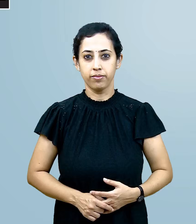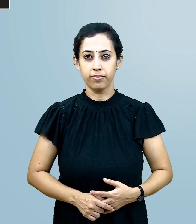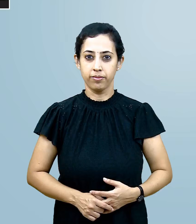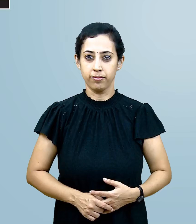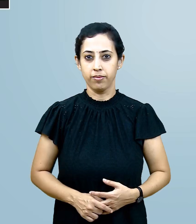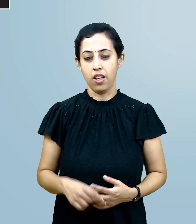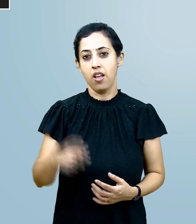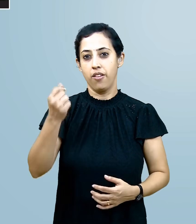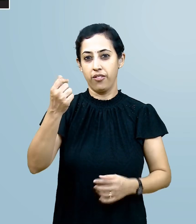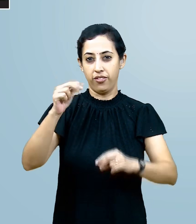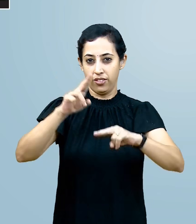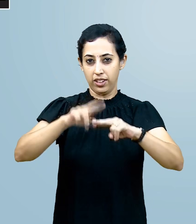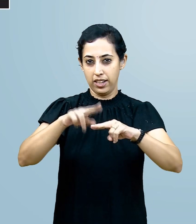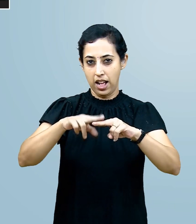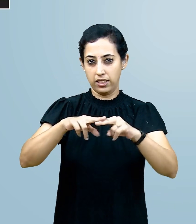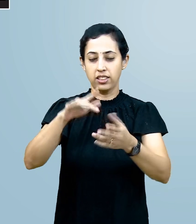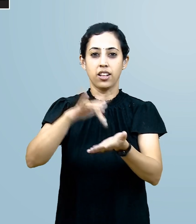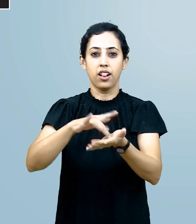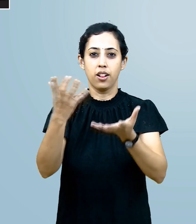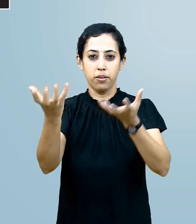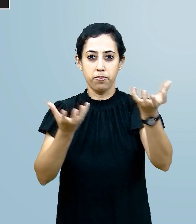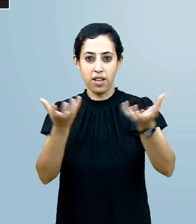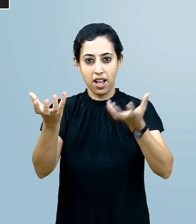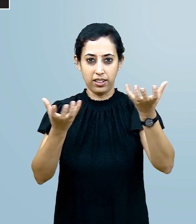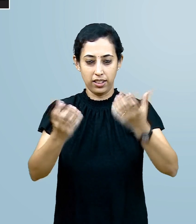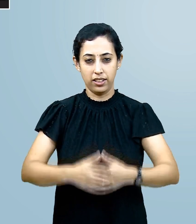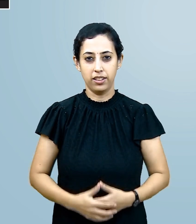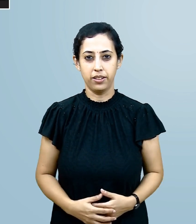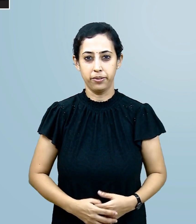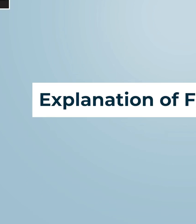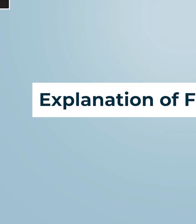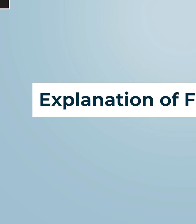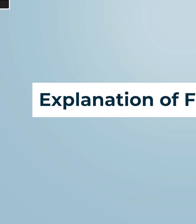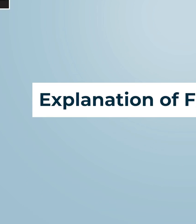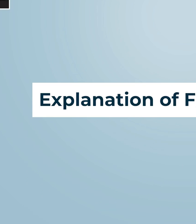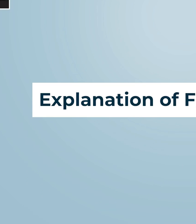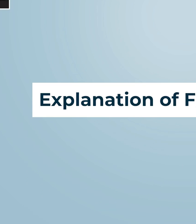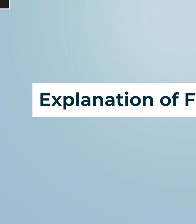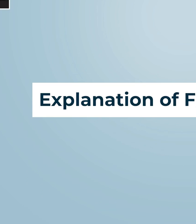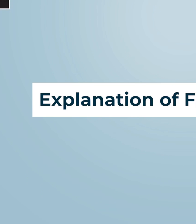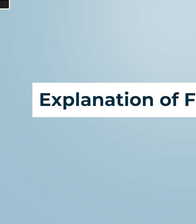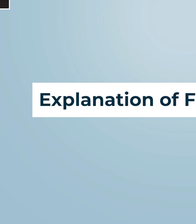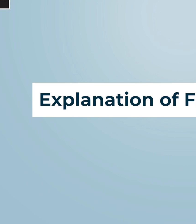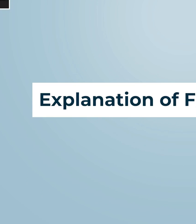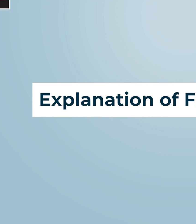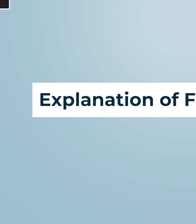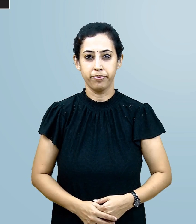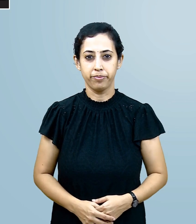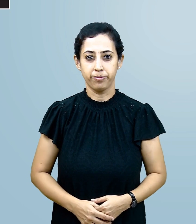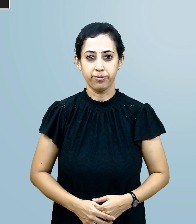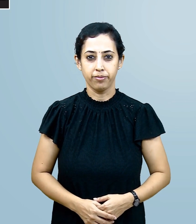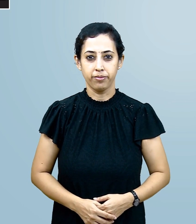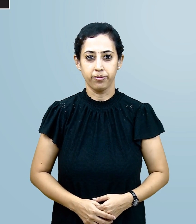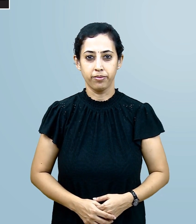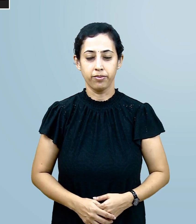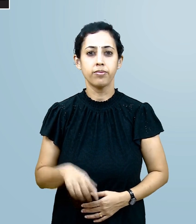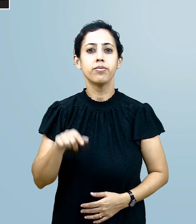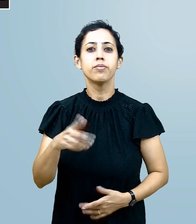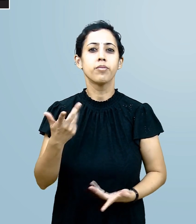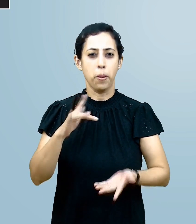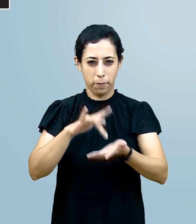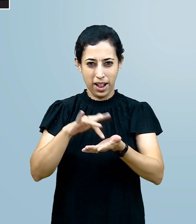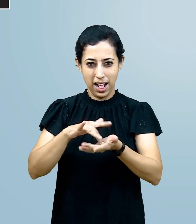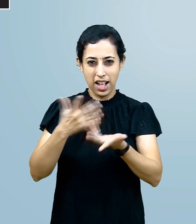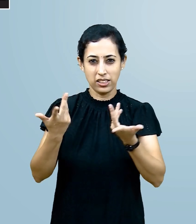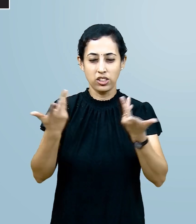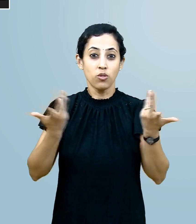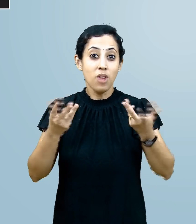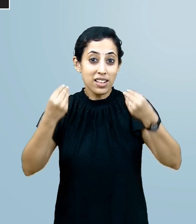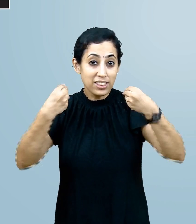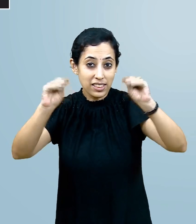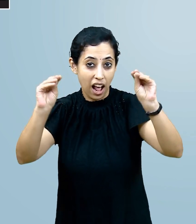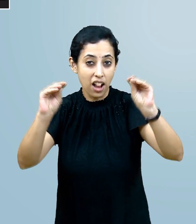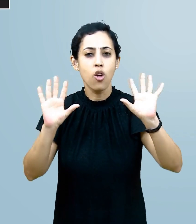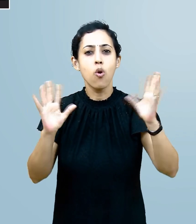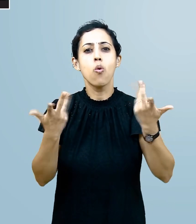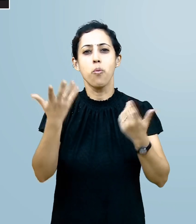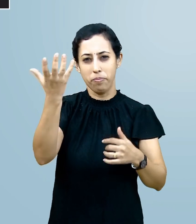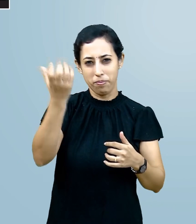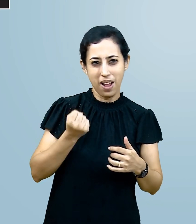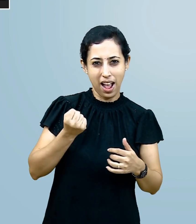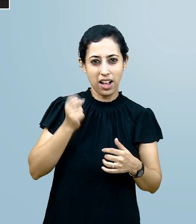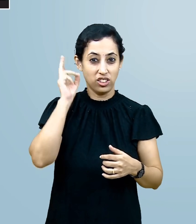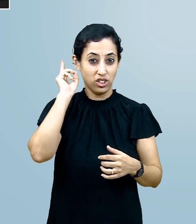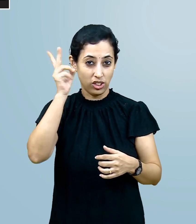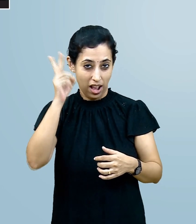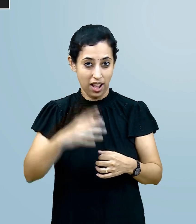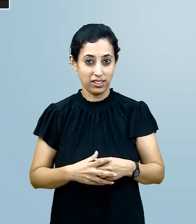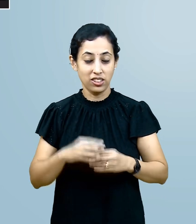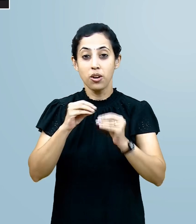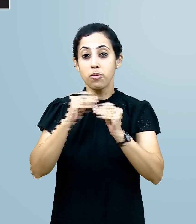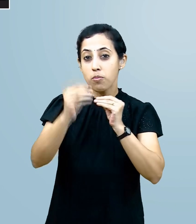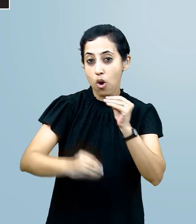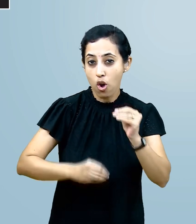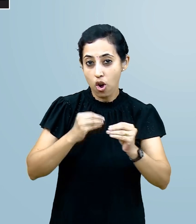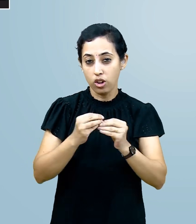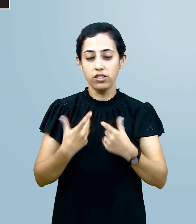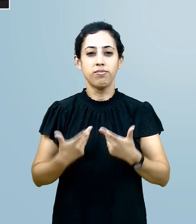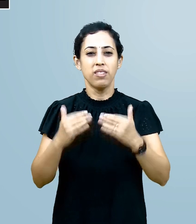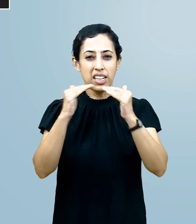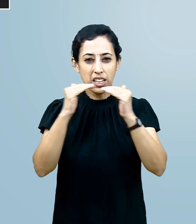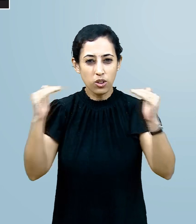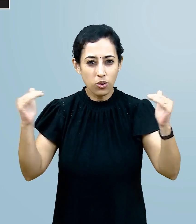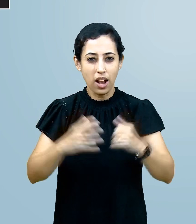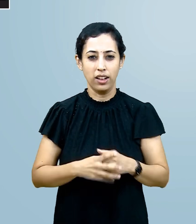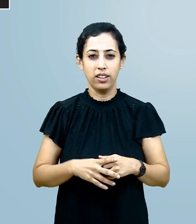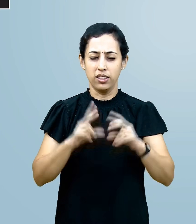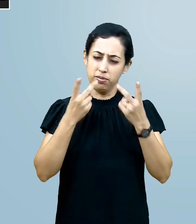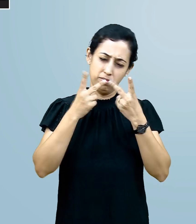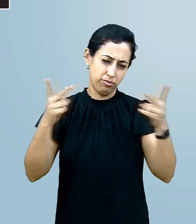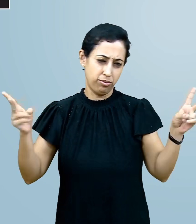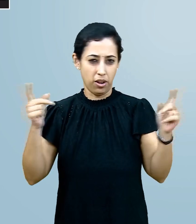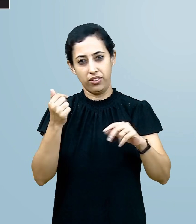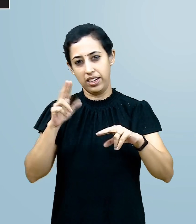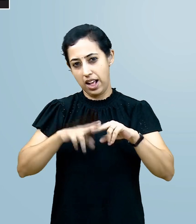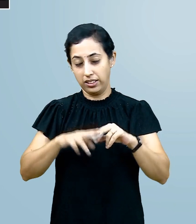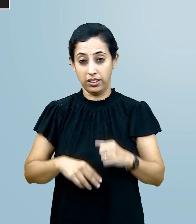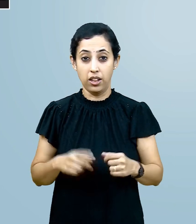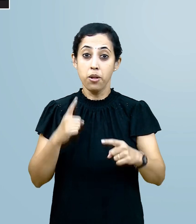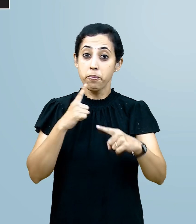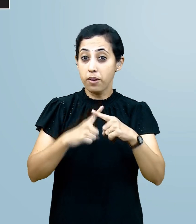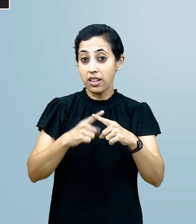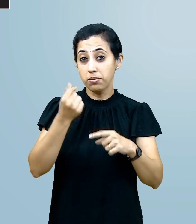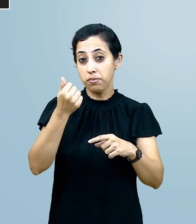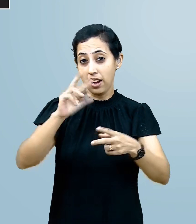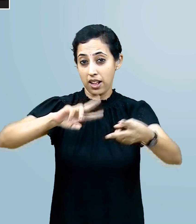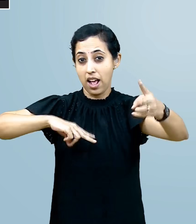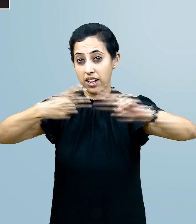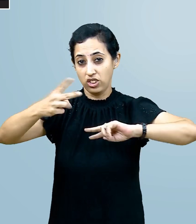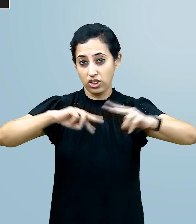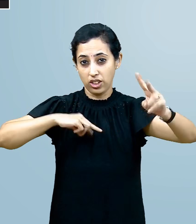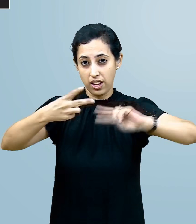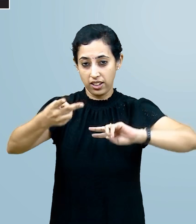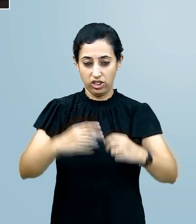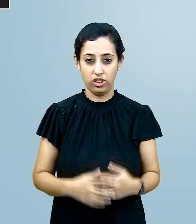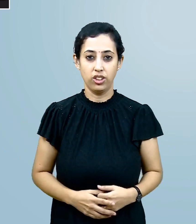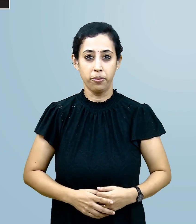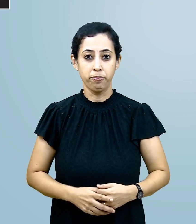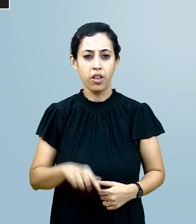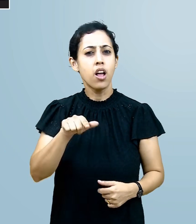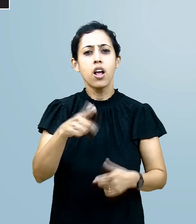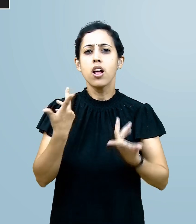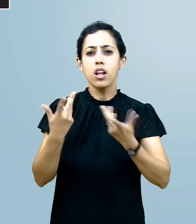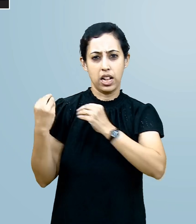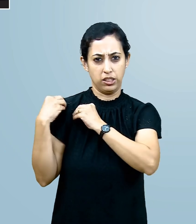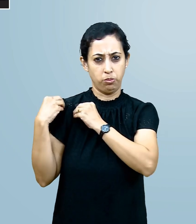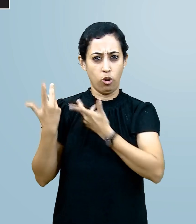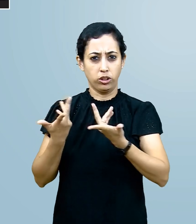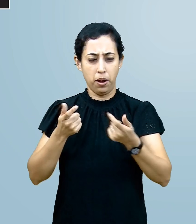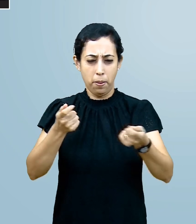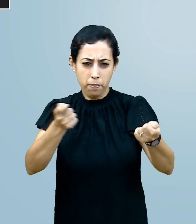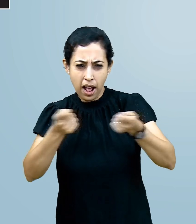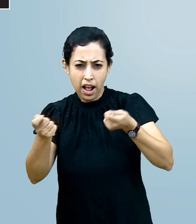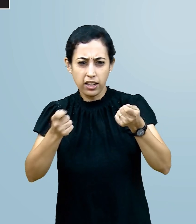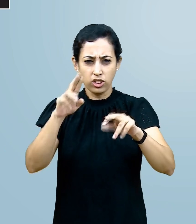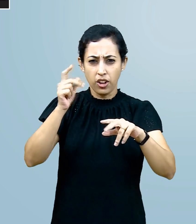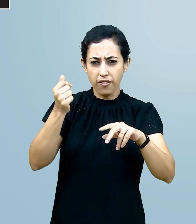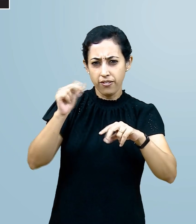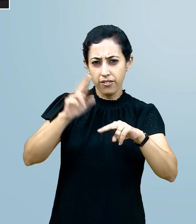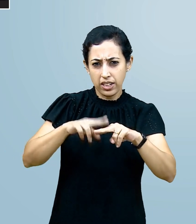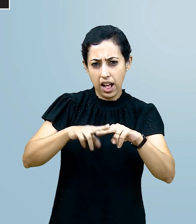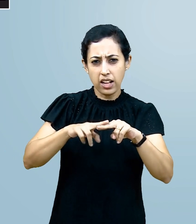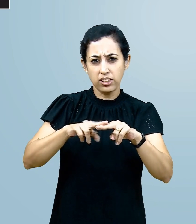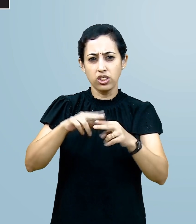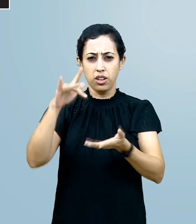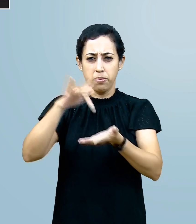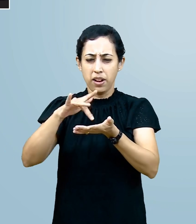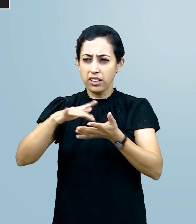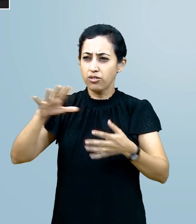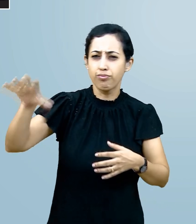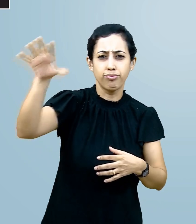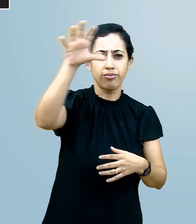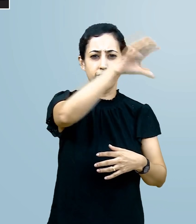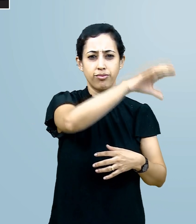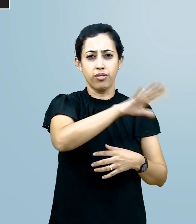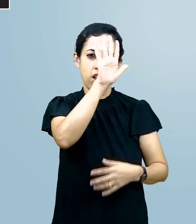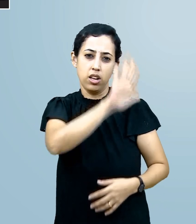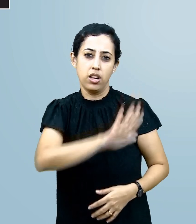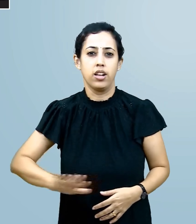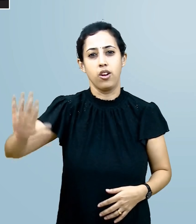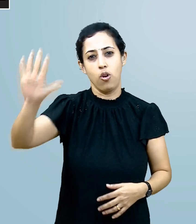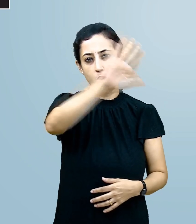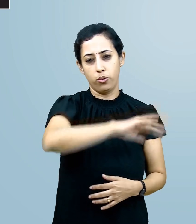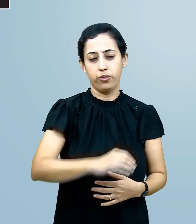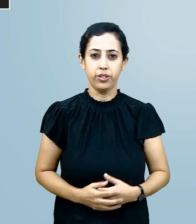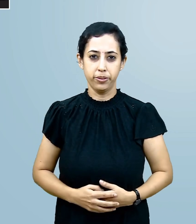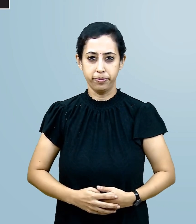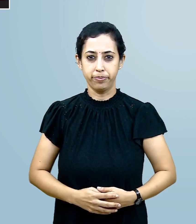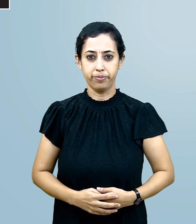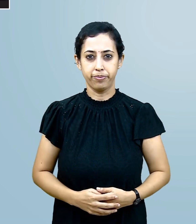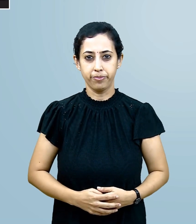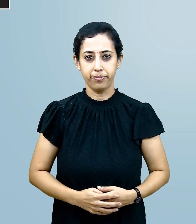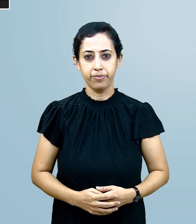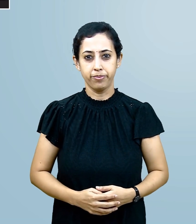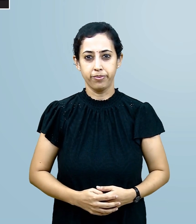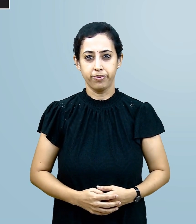Financial Markets